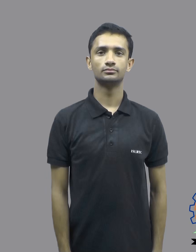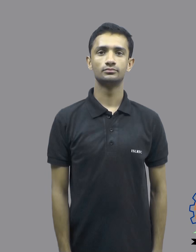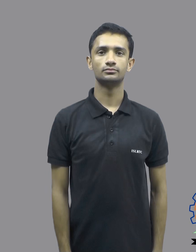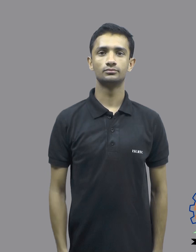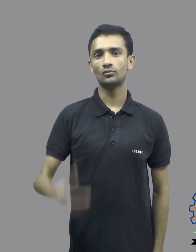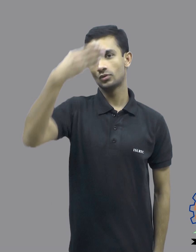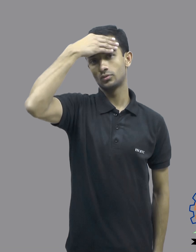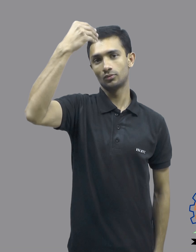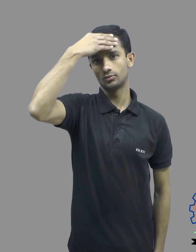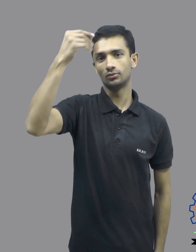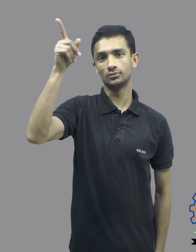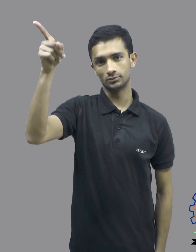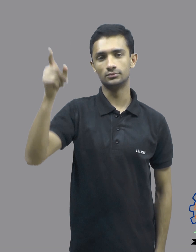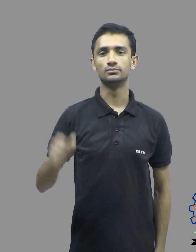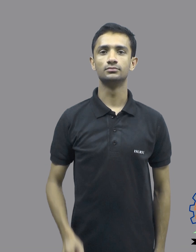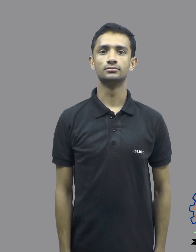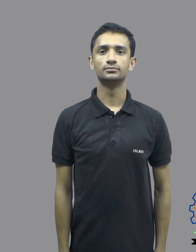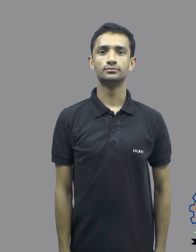Gandhinagar